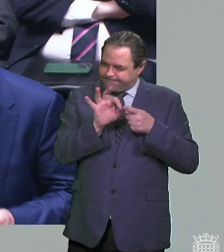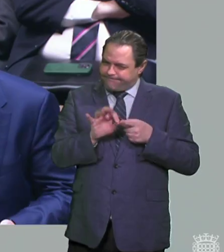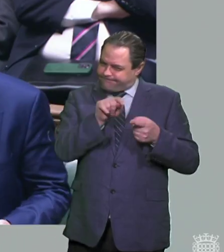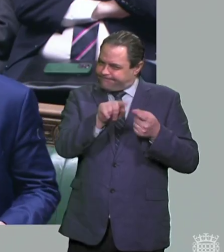They will